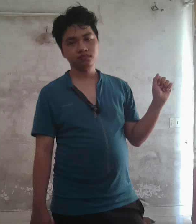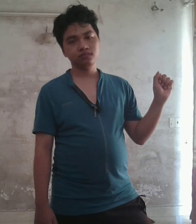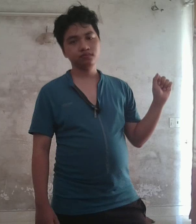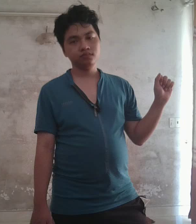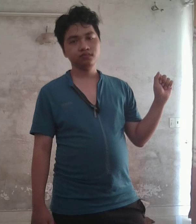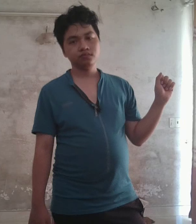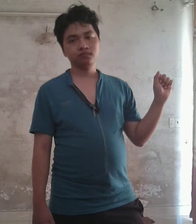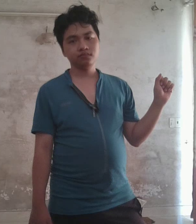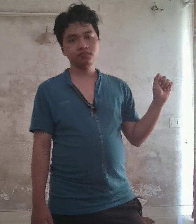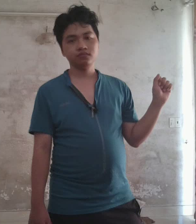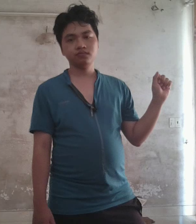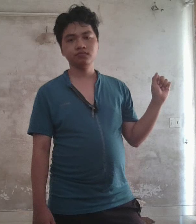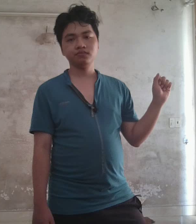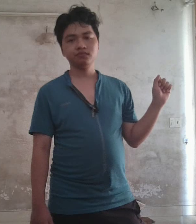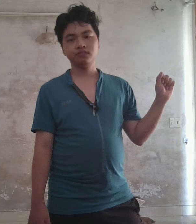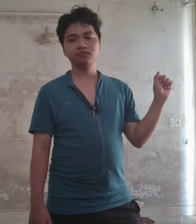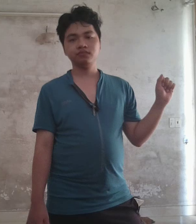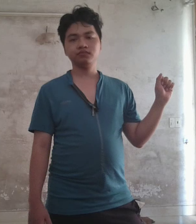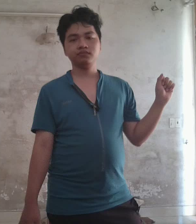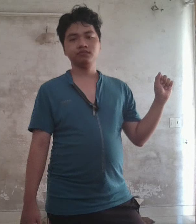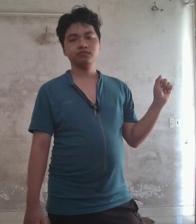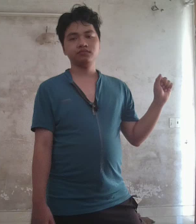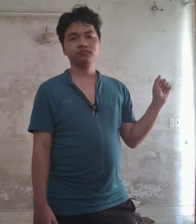a